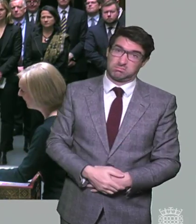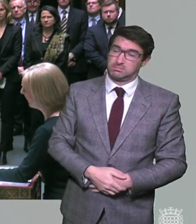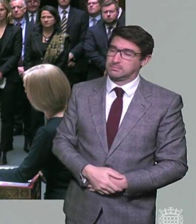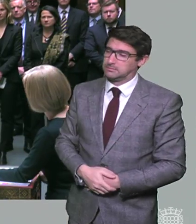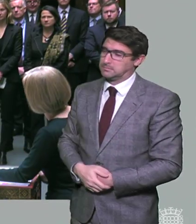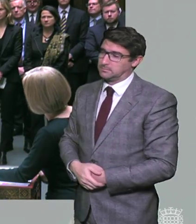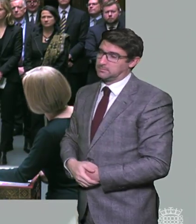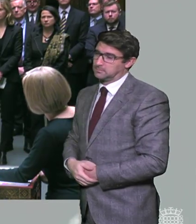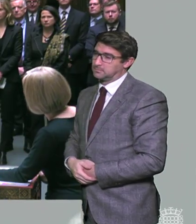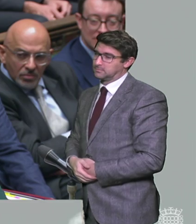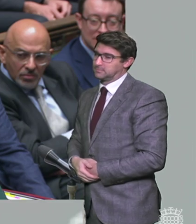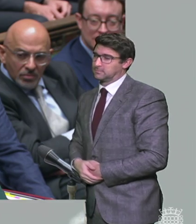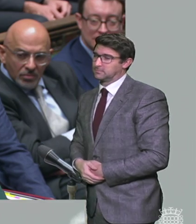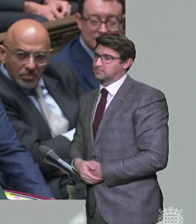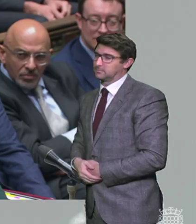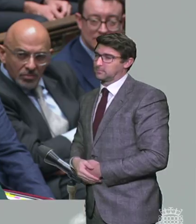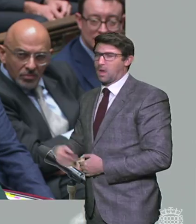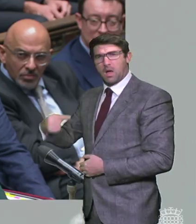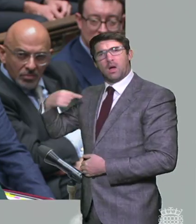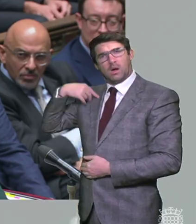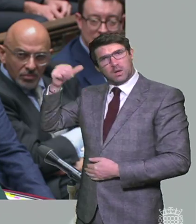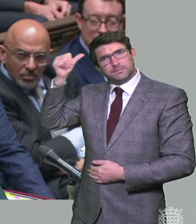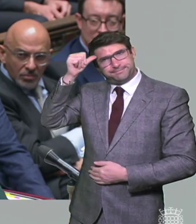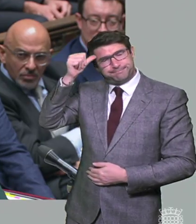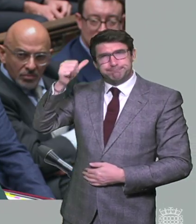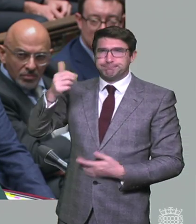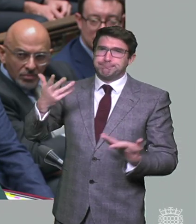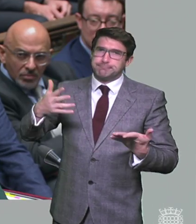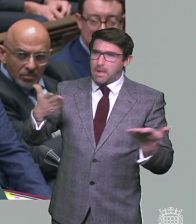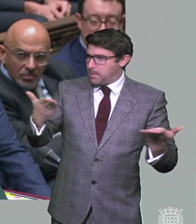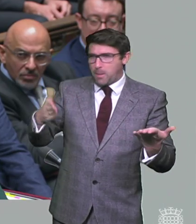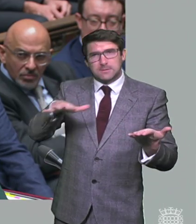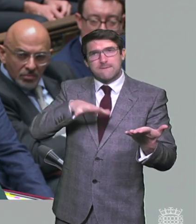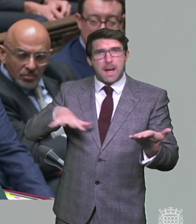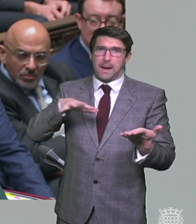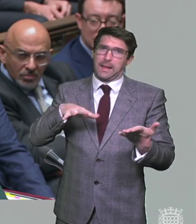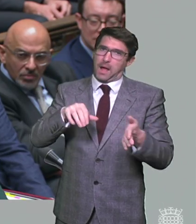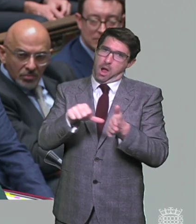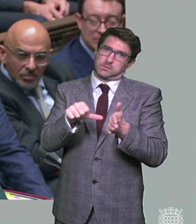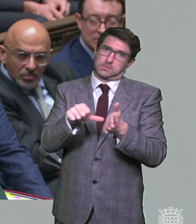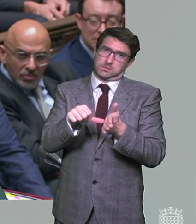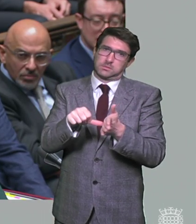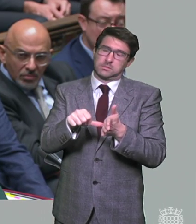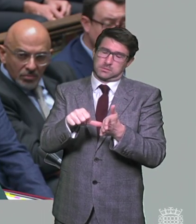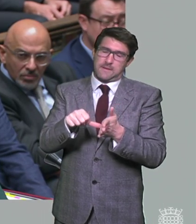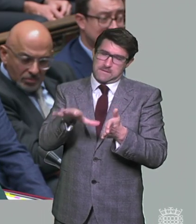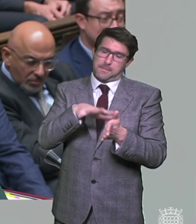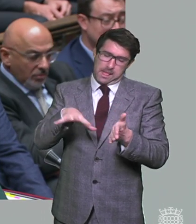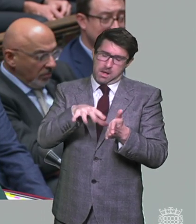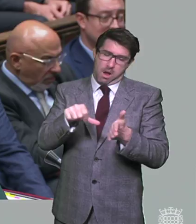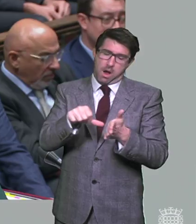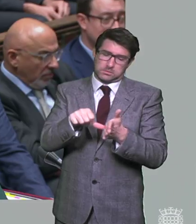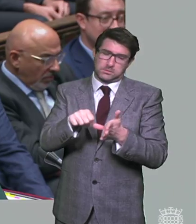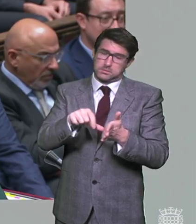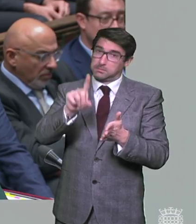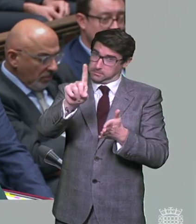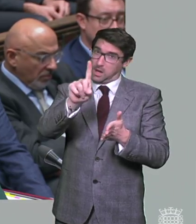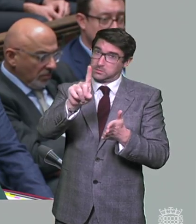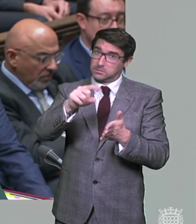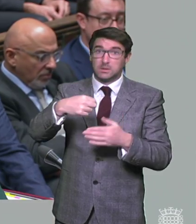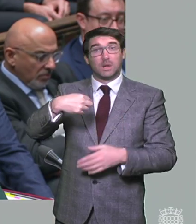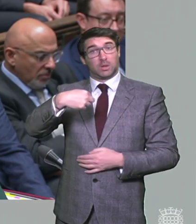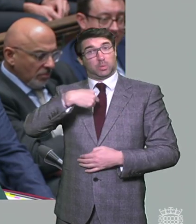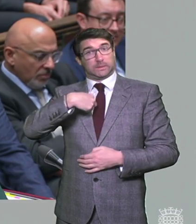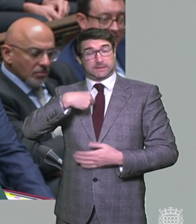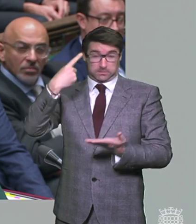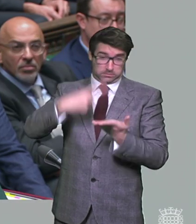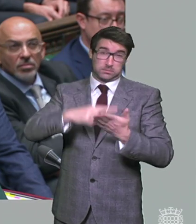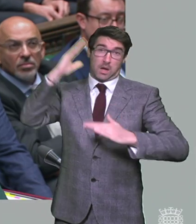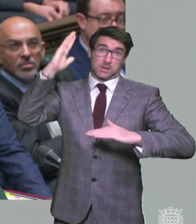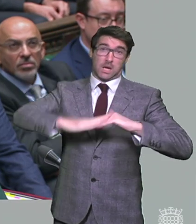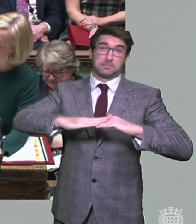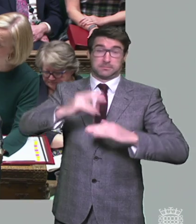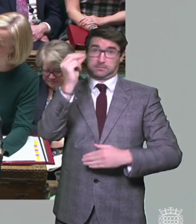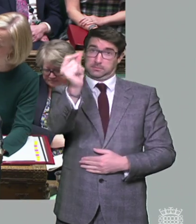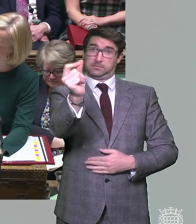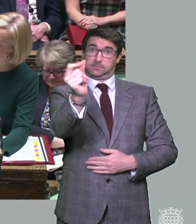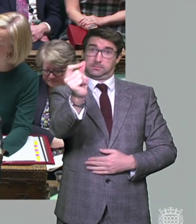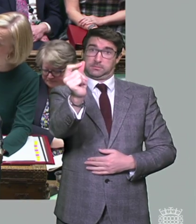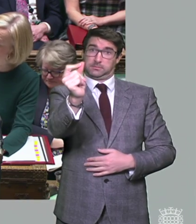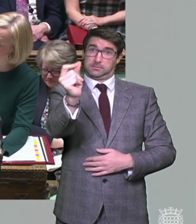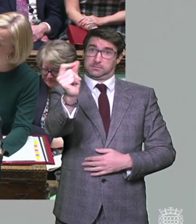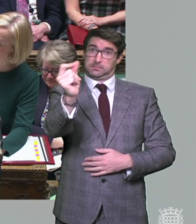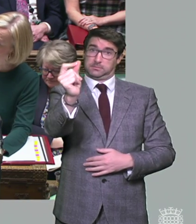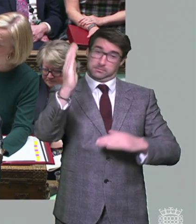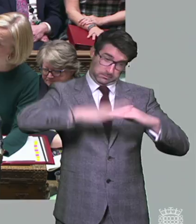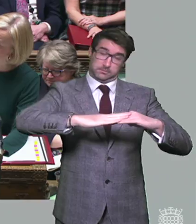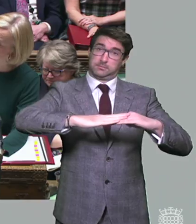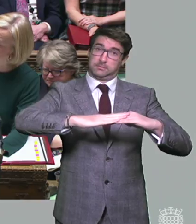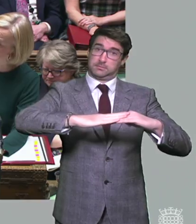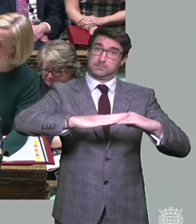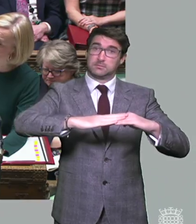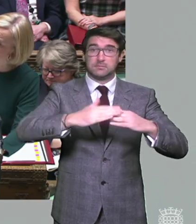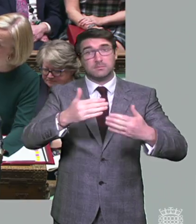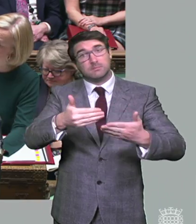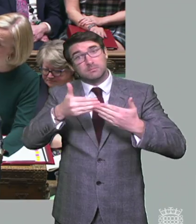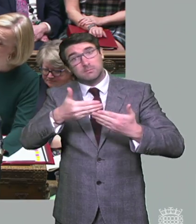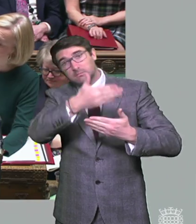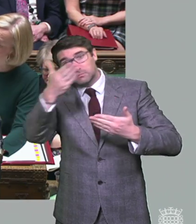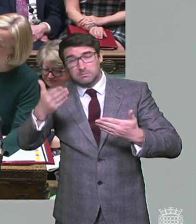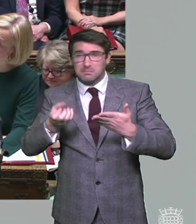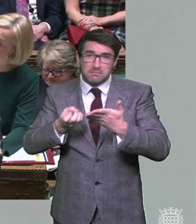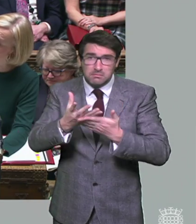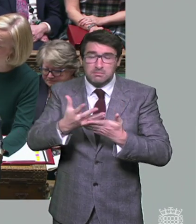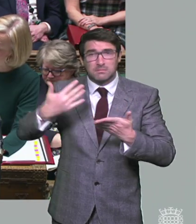I completely understand that families are struggling. That is why this Government acted within a week of coming into office to put in place the energy price guarantee so that people are not facing £6,000 bills.